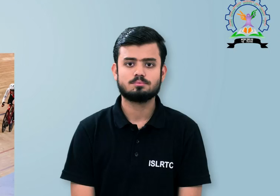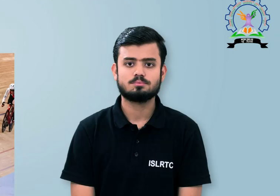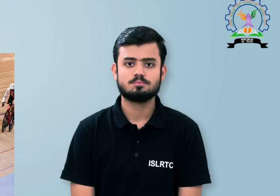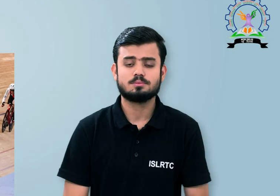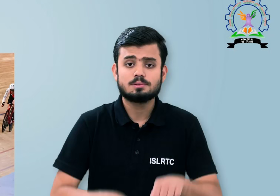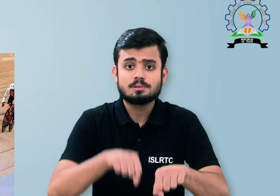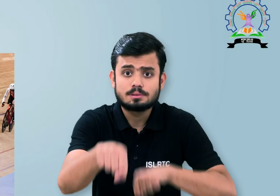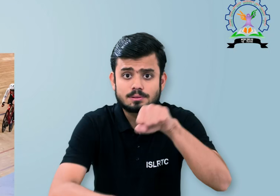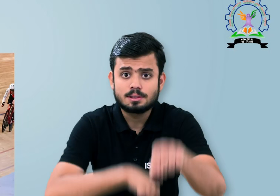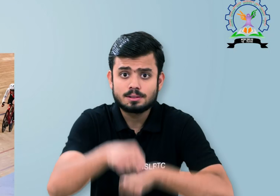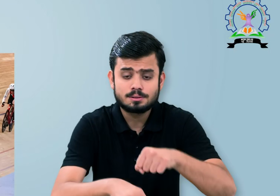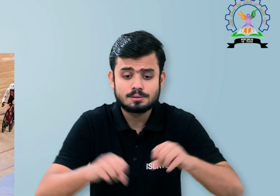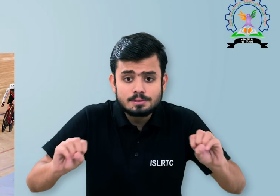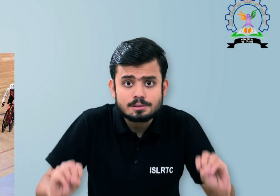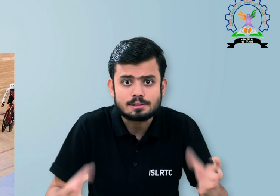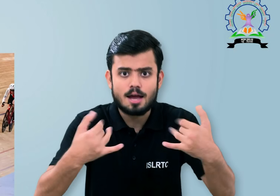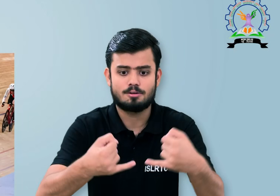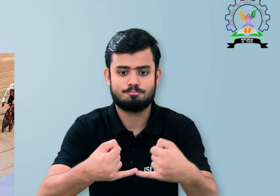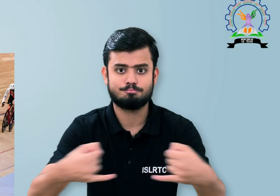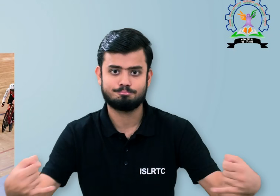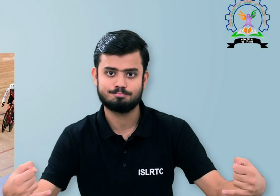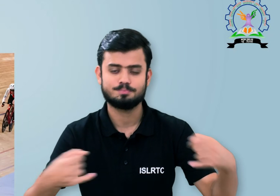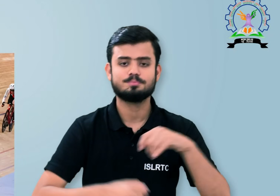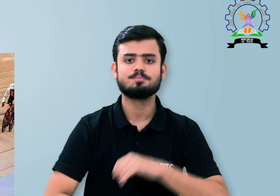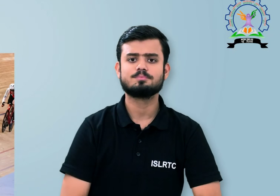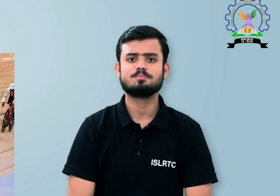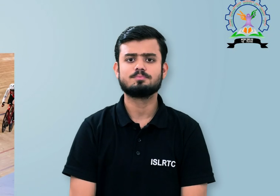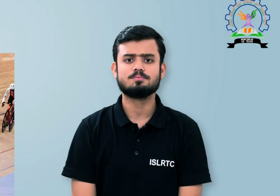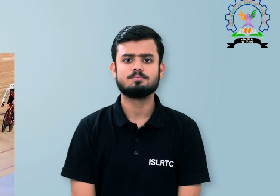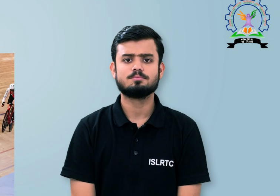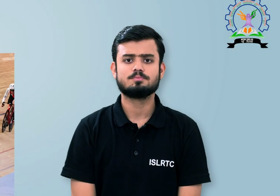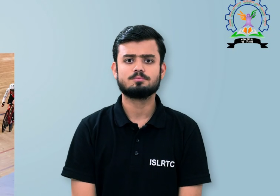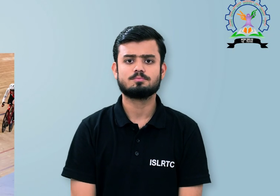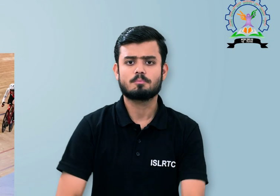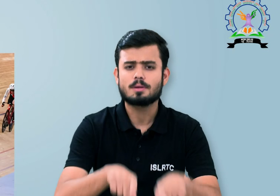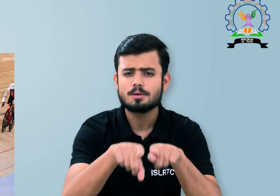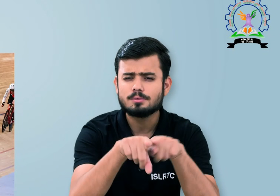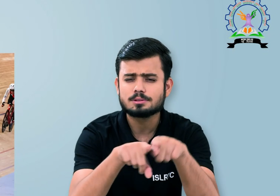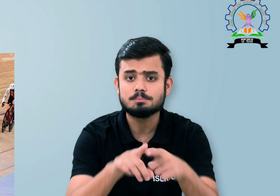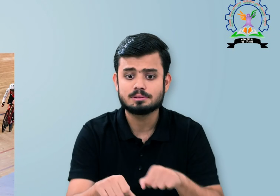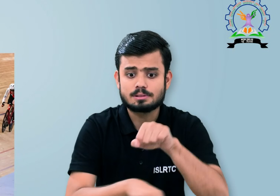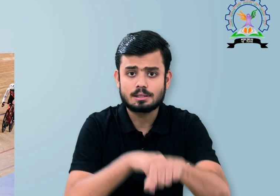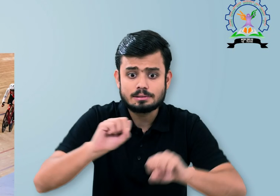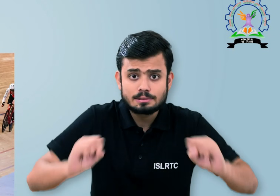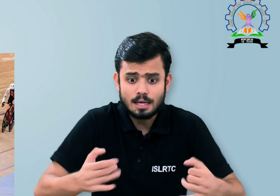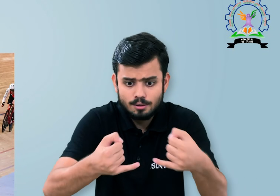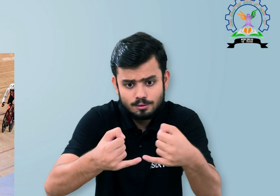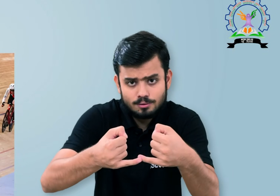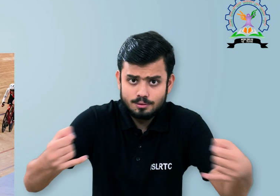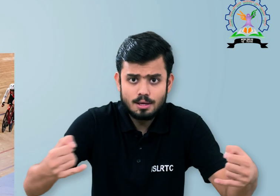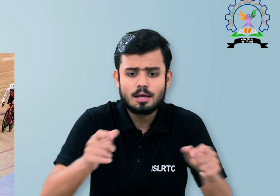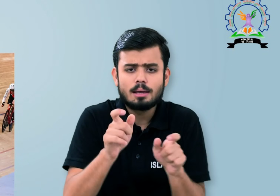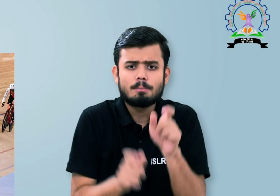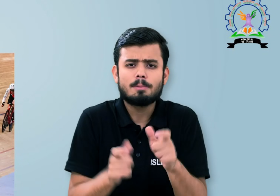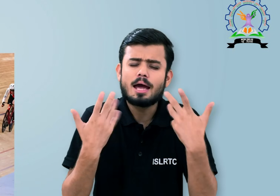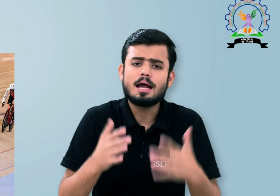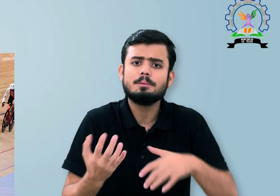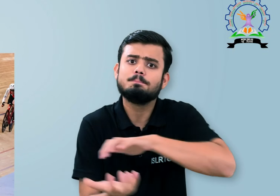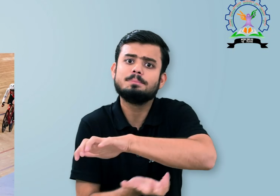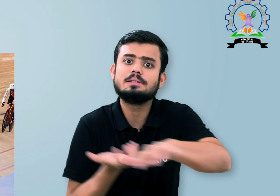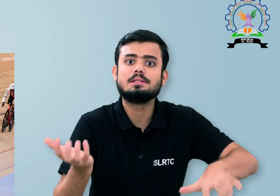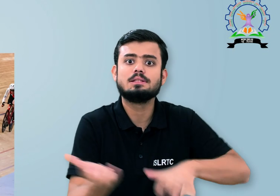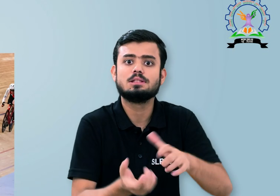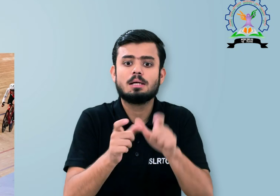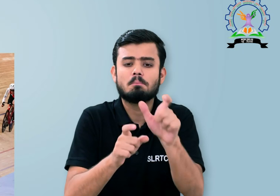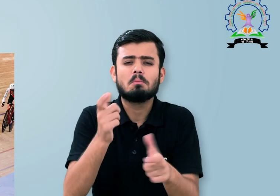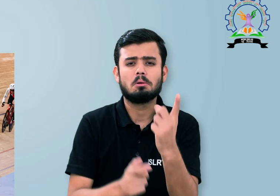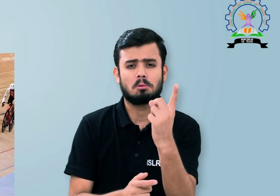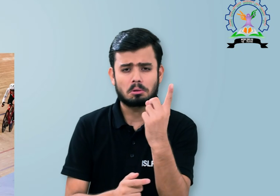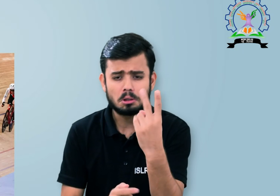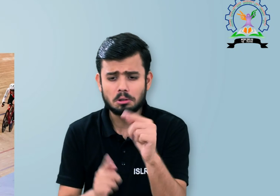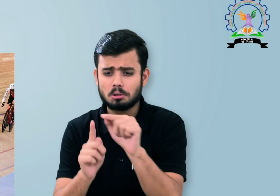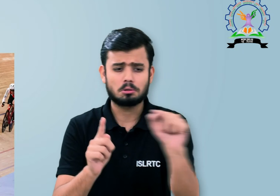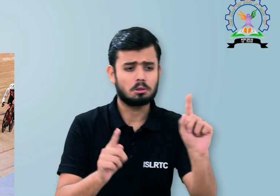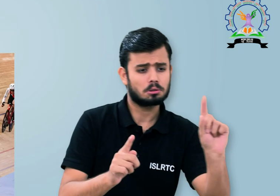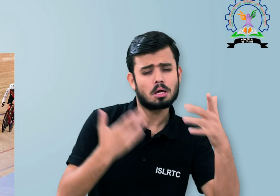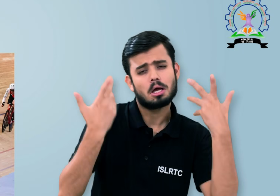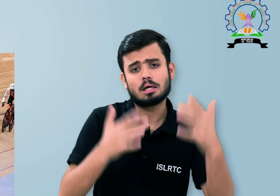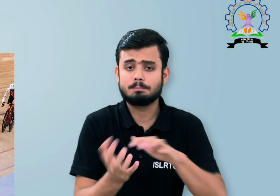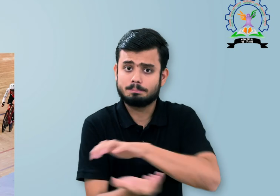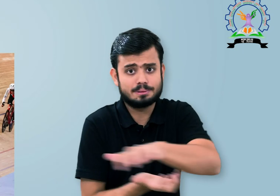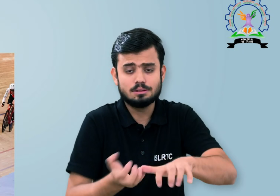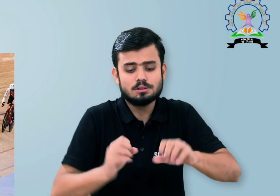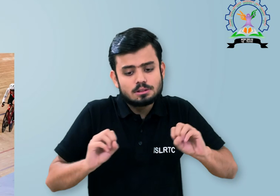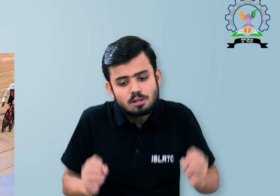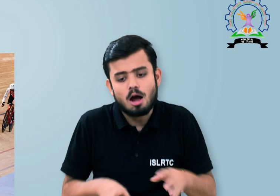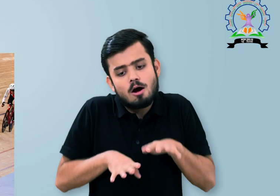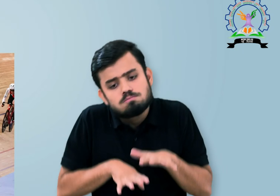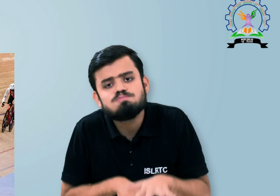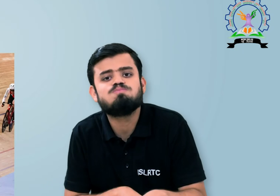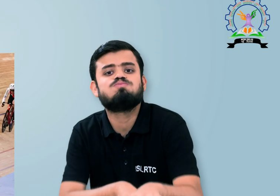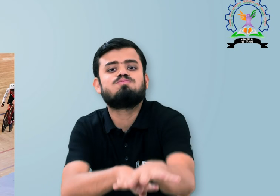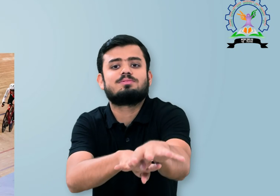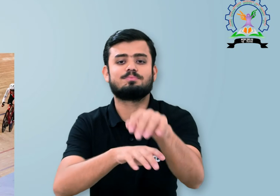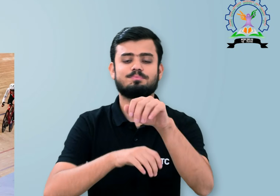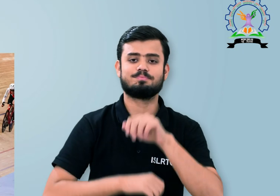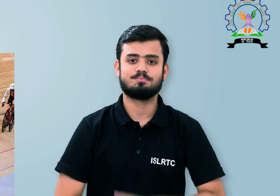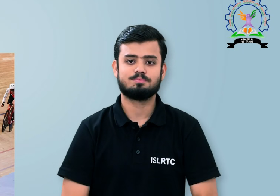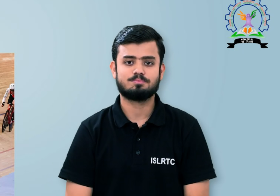Point Race A points race is a mass start track cycling event where riders compete to accumulate the most points over a set distance.